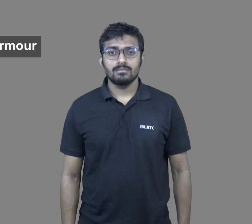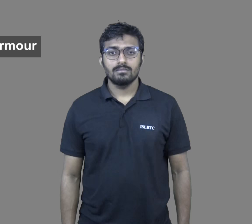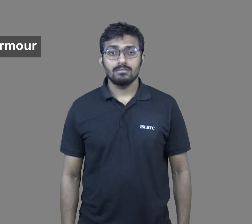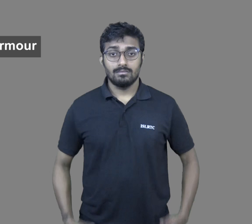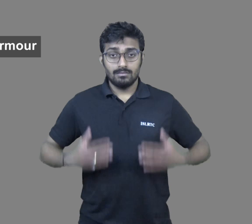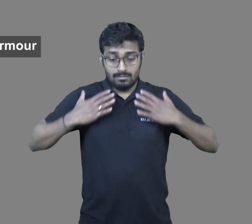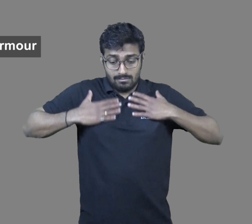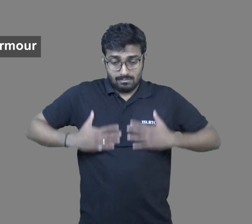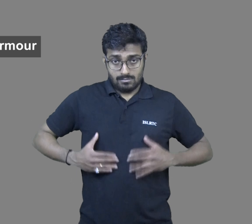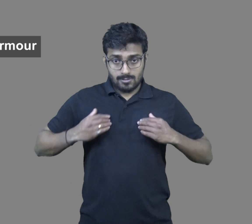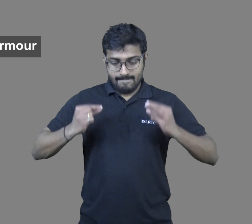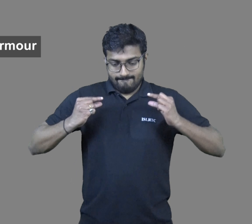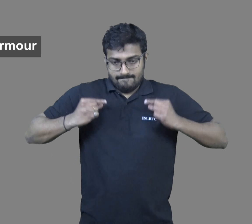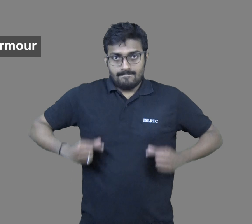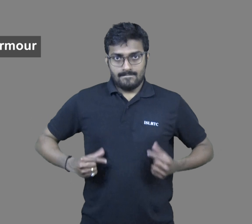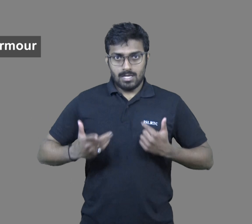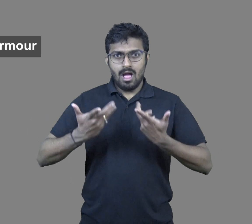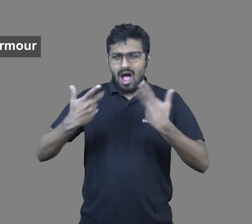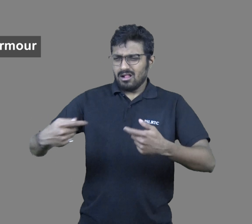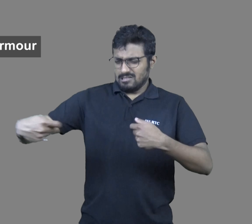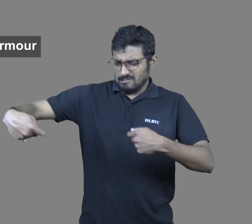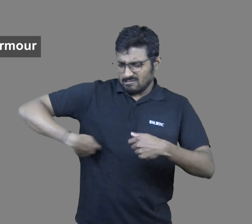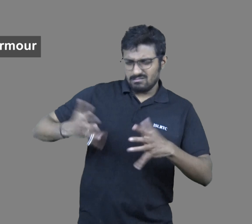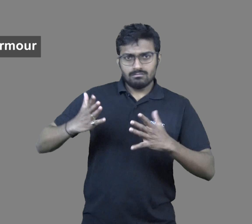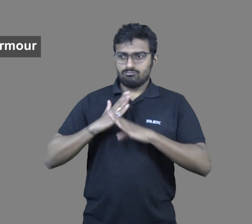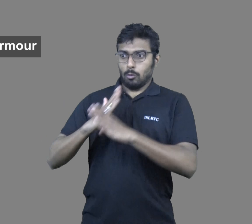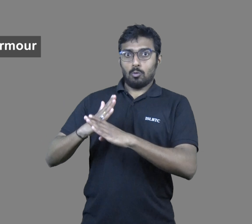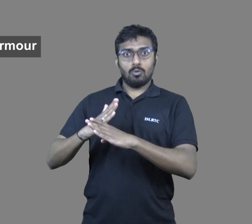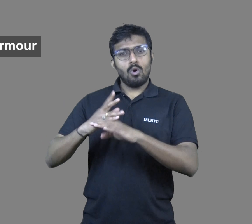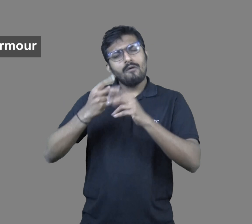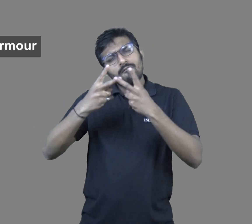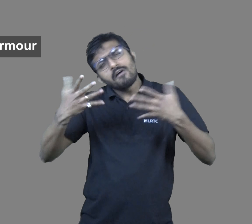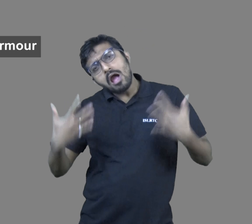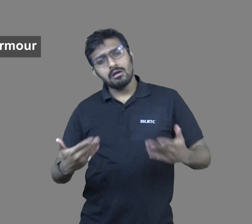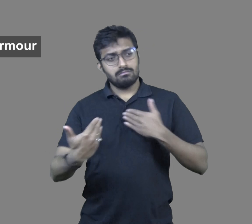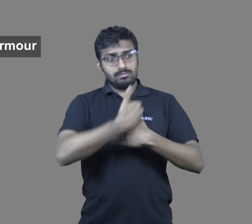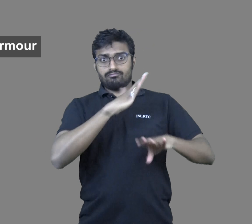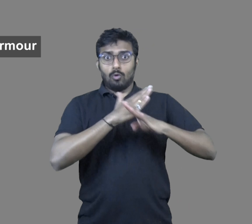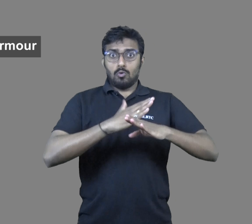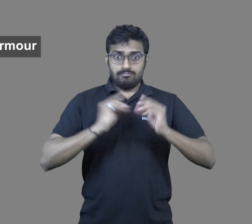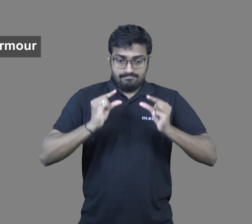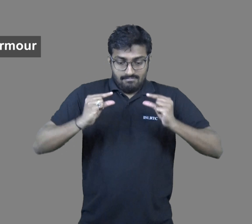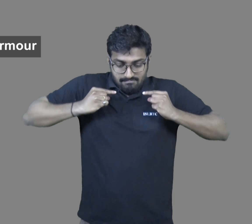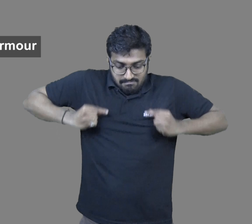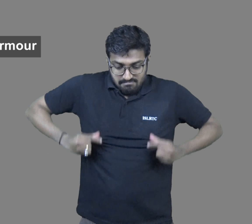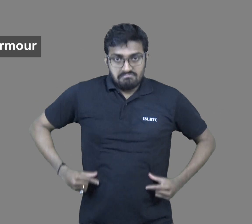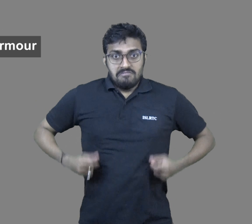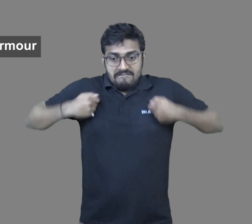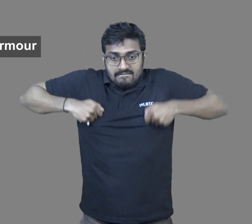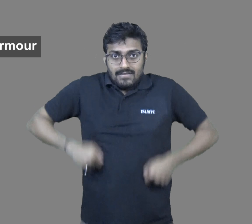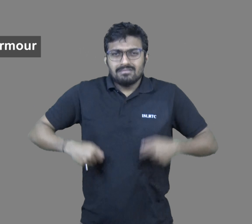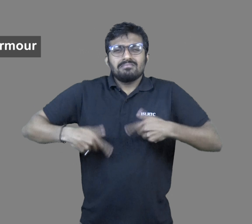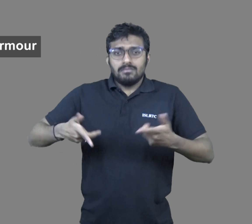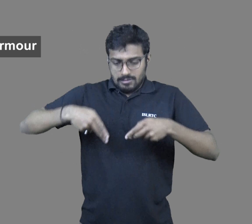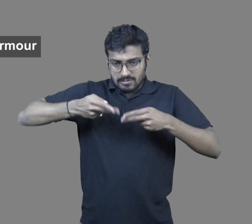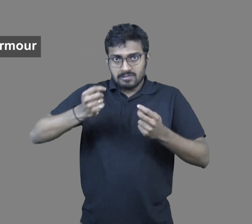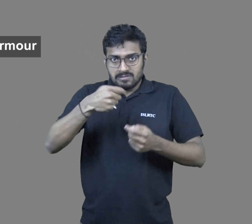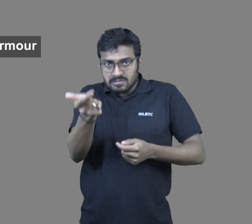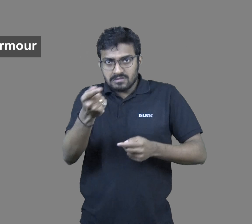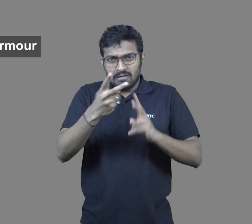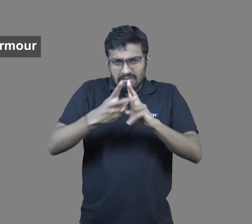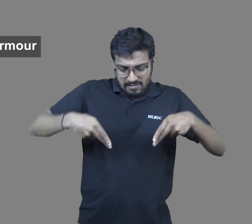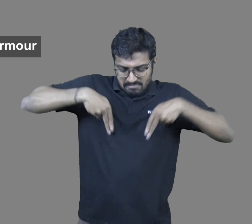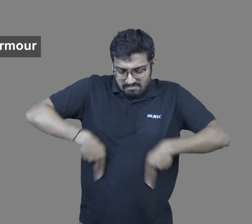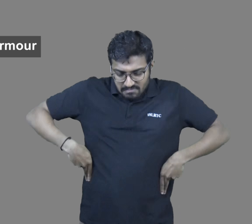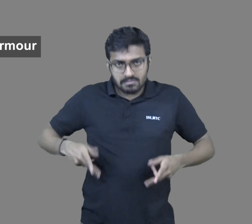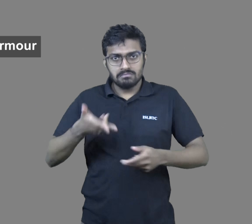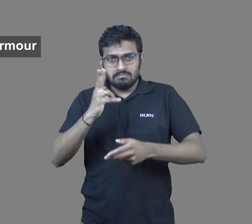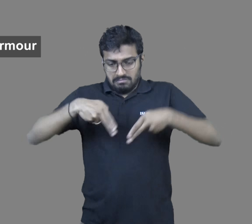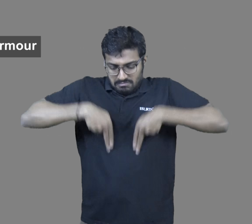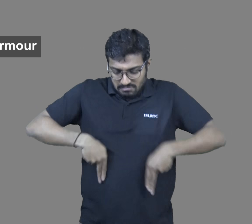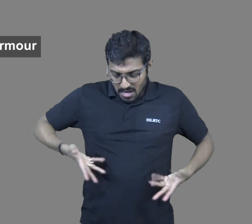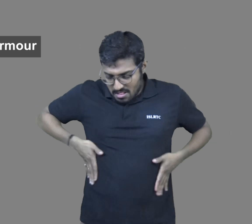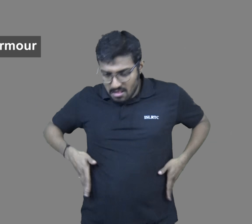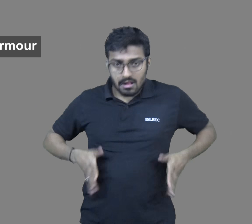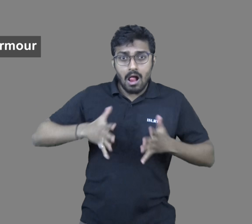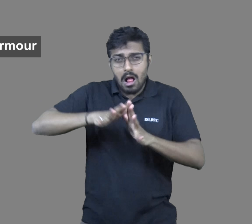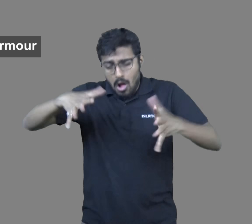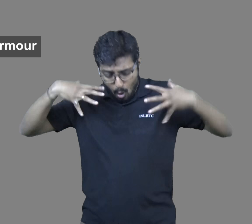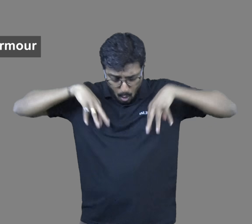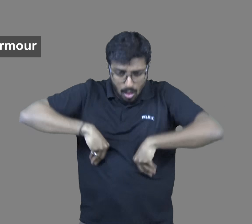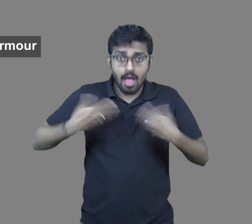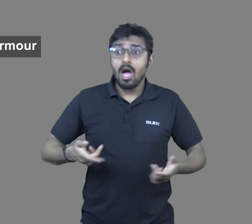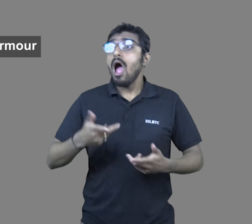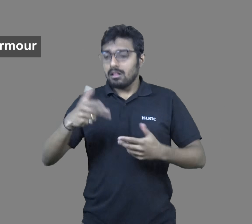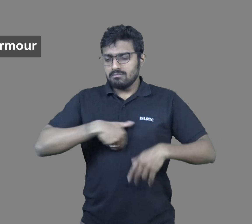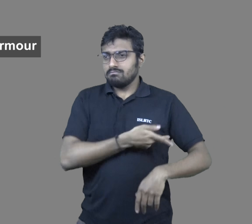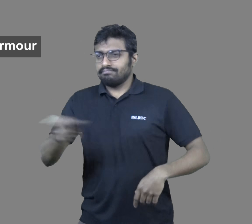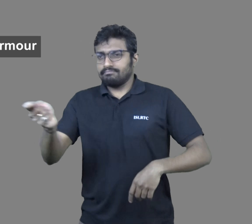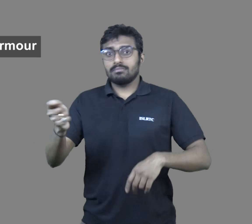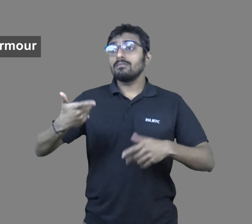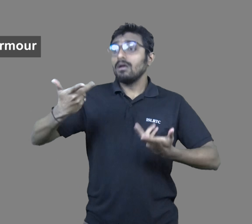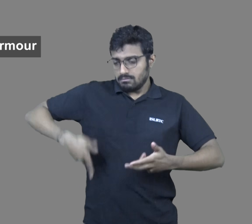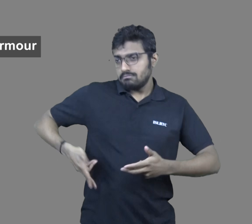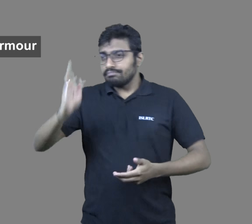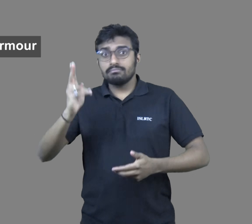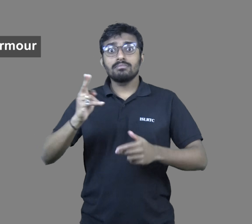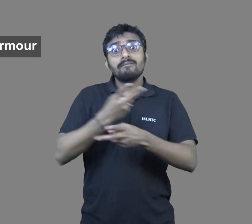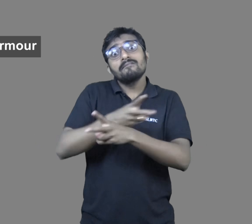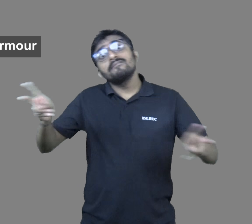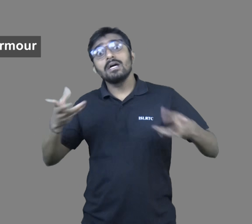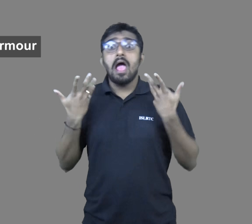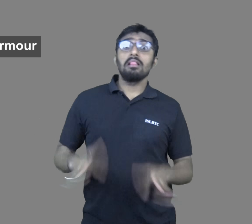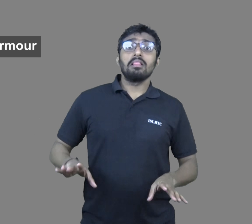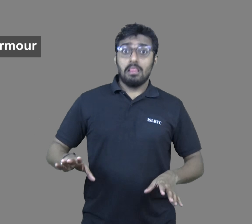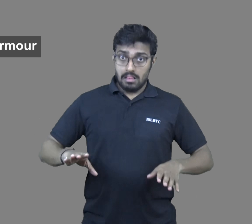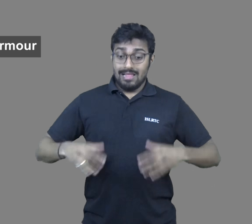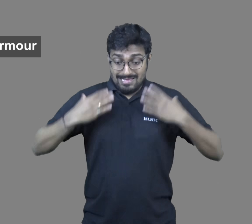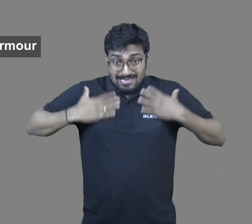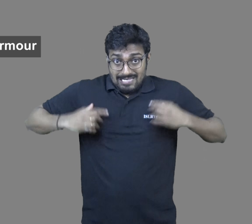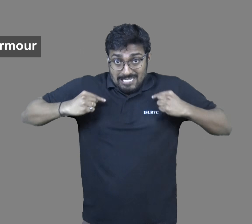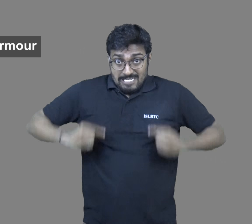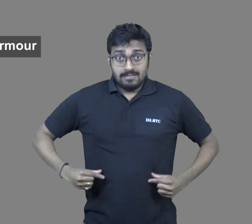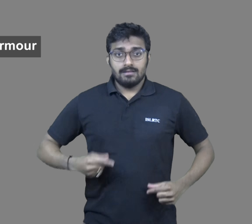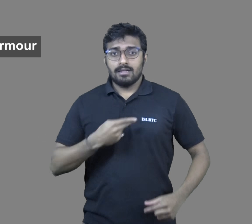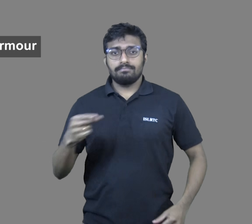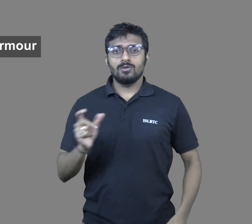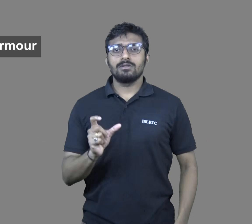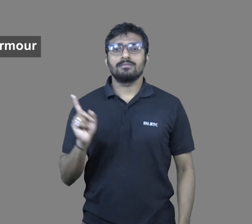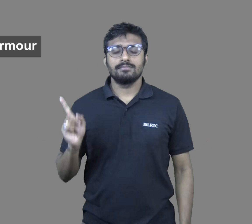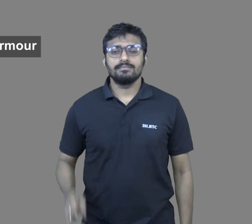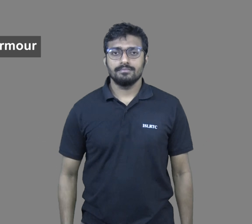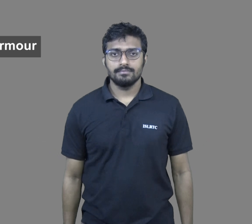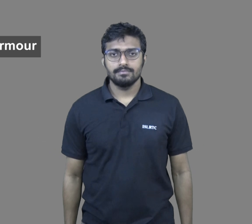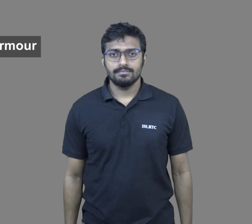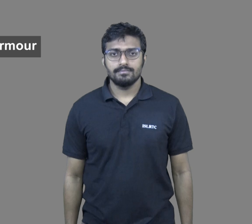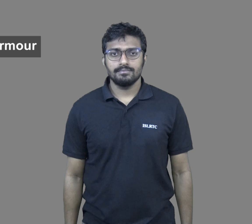Body Armour